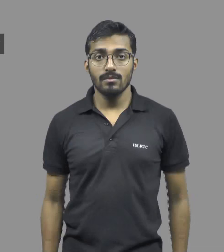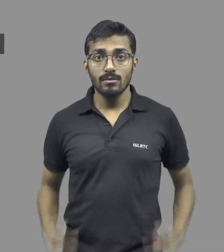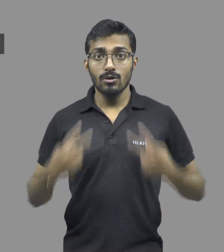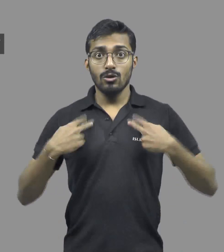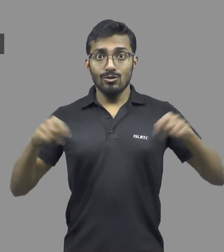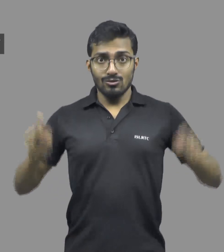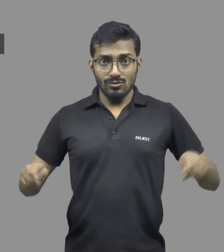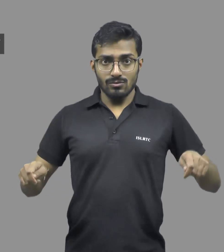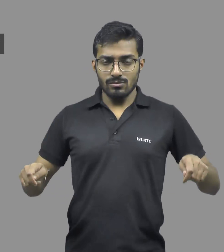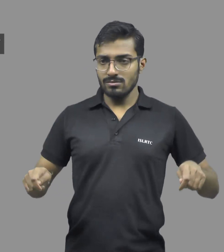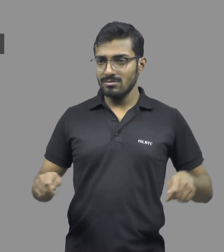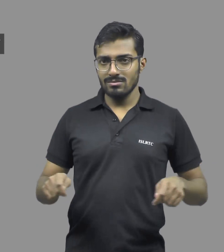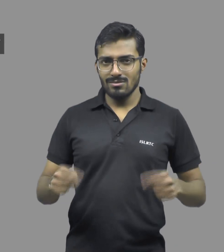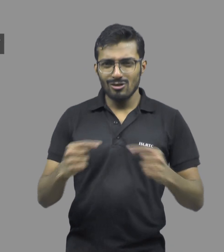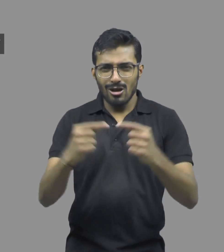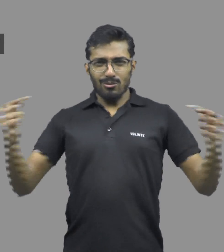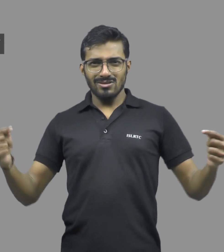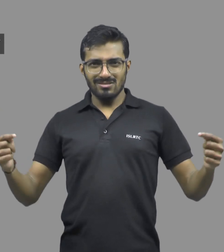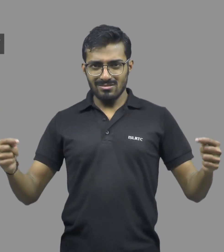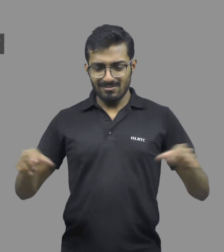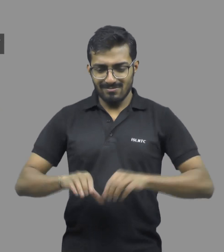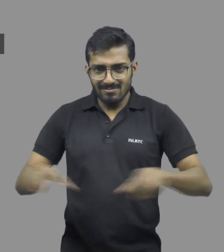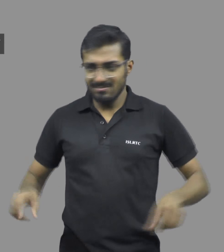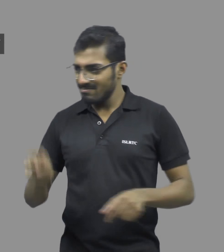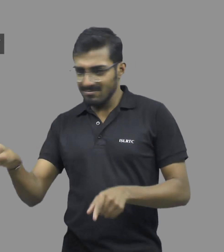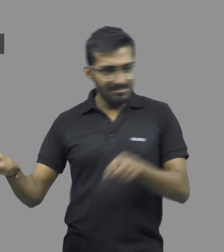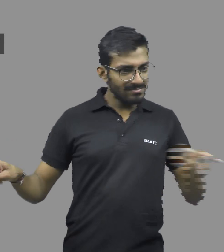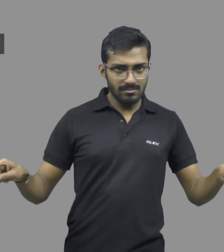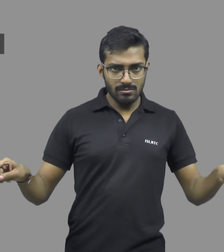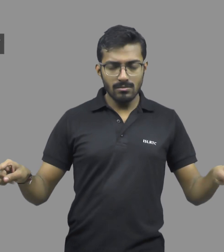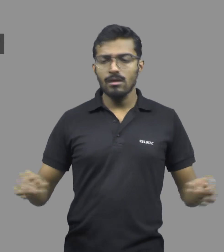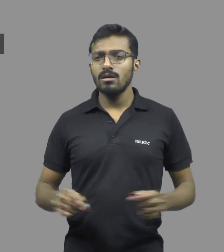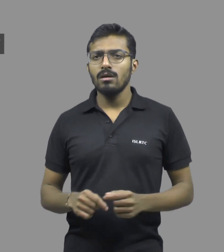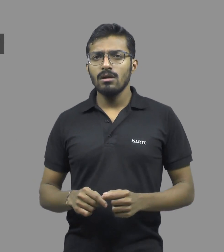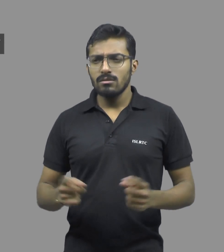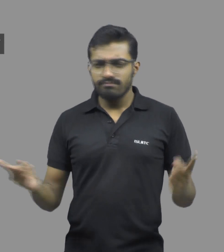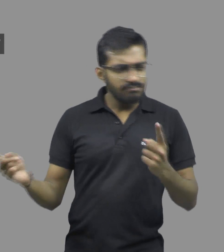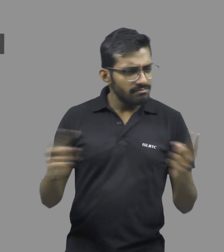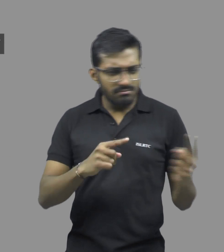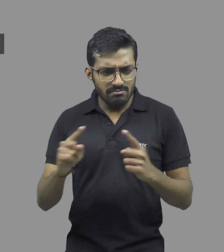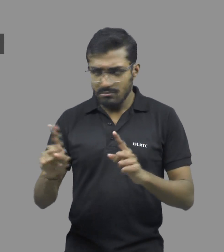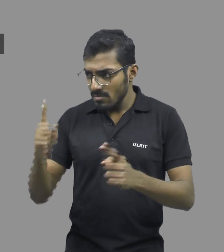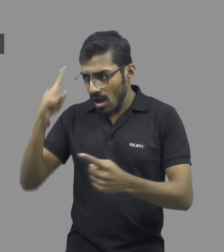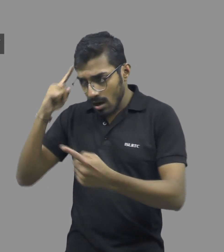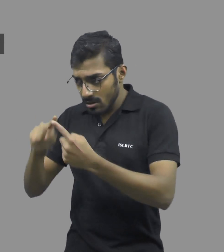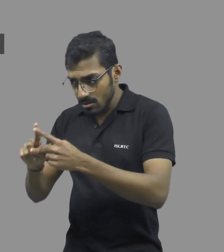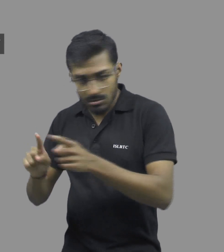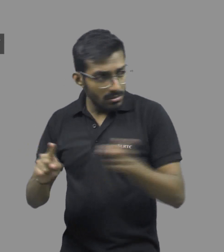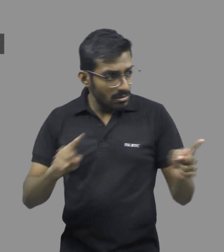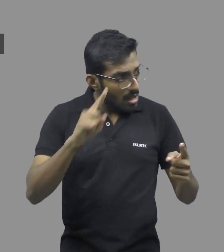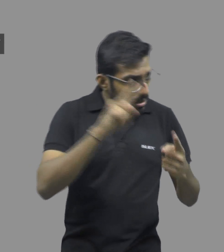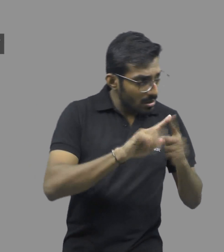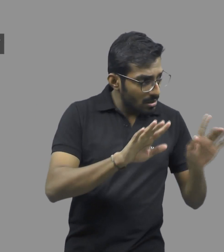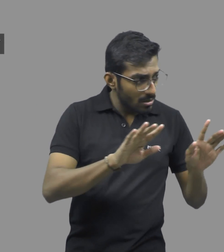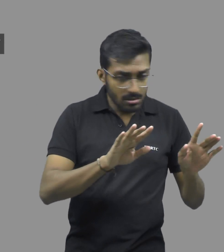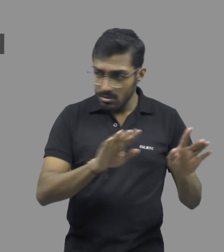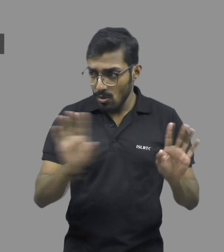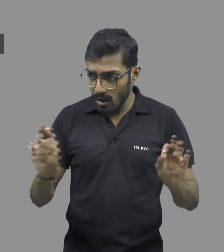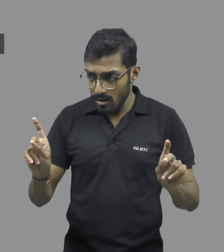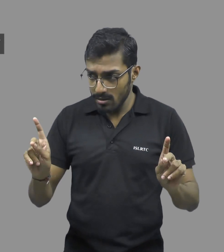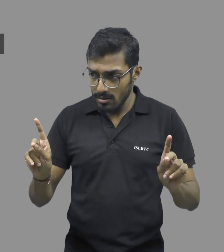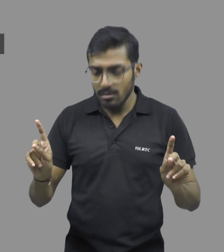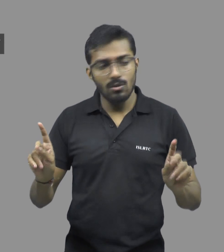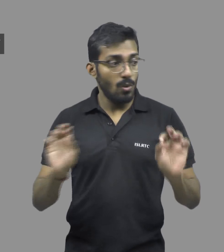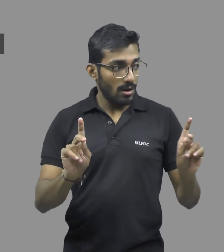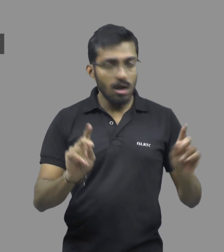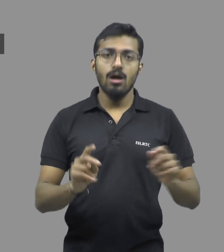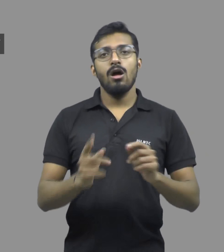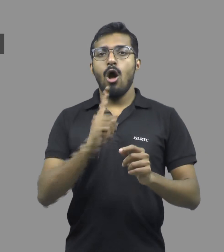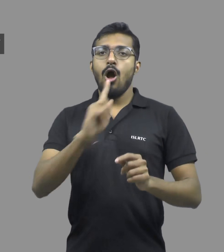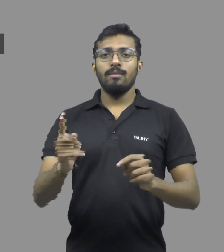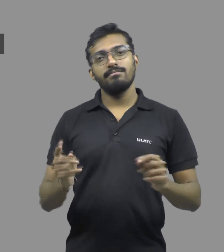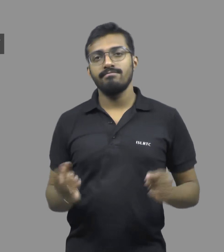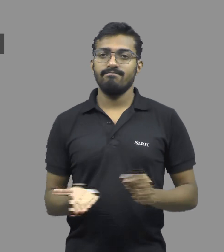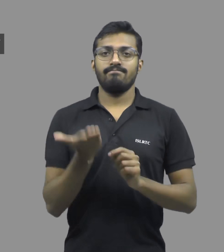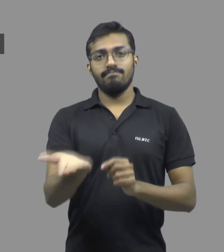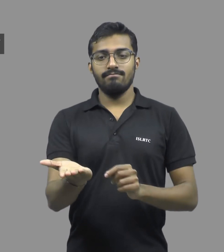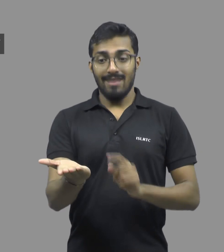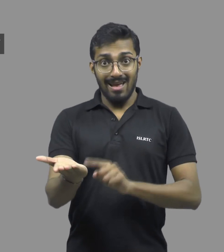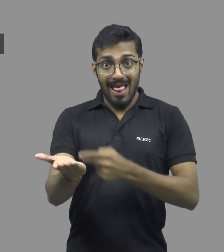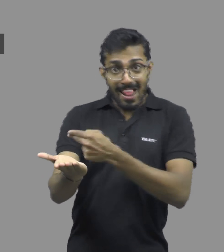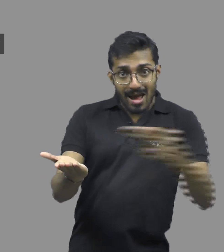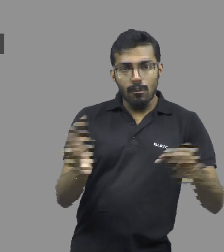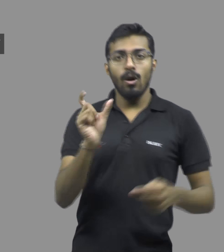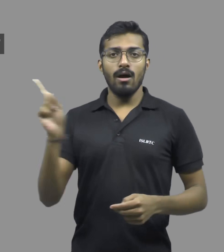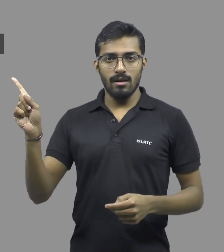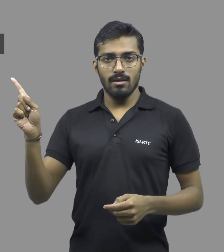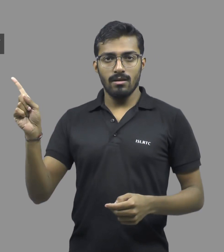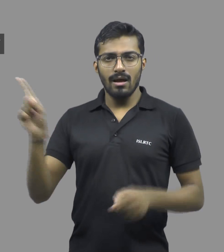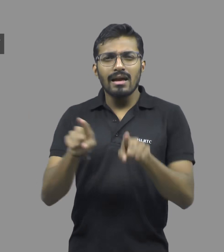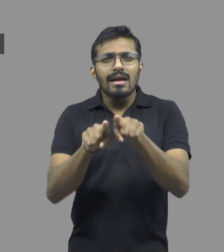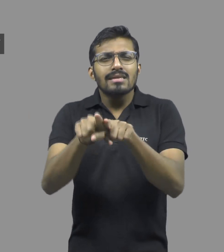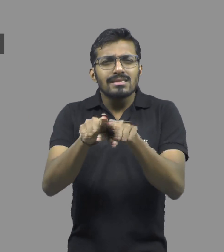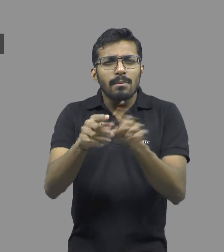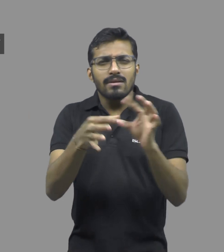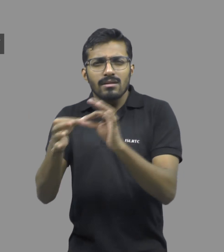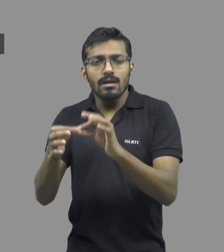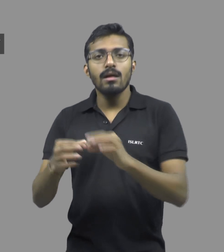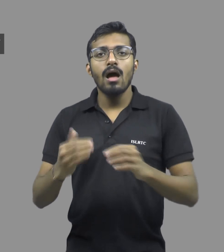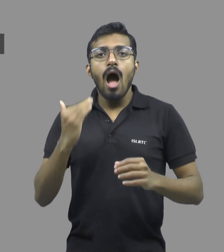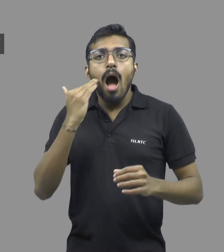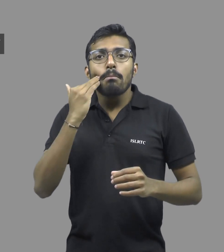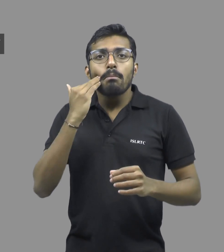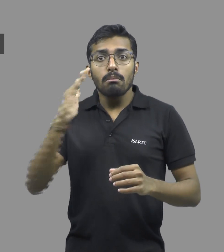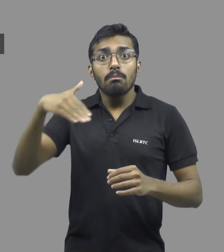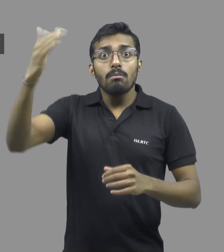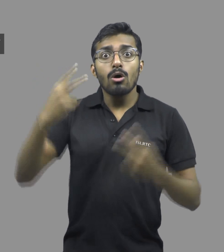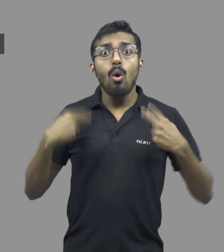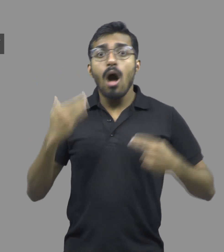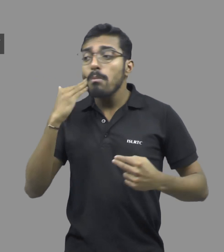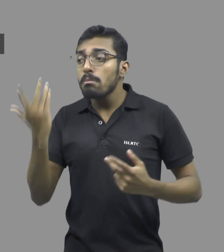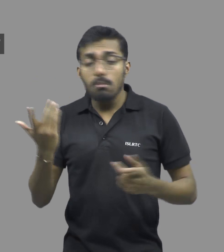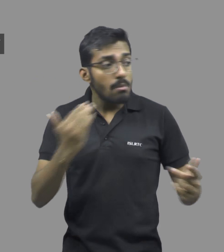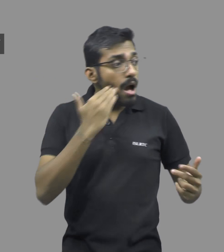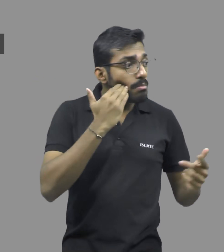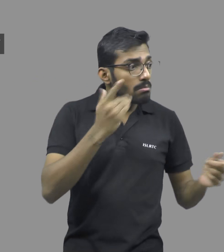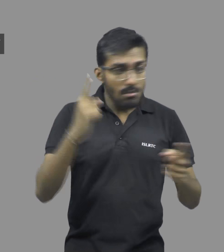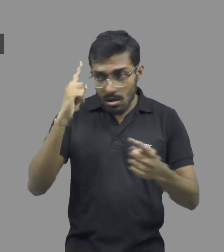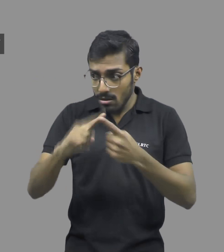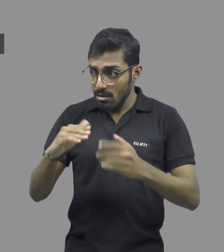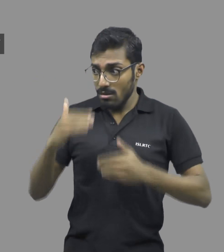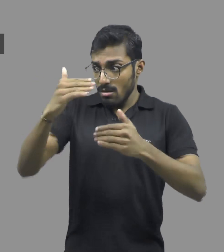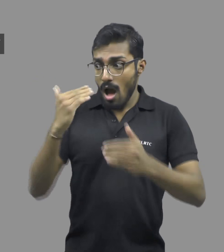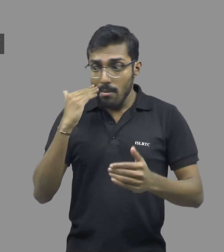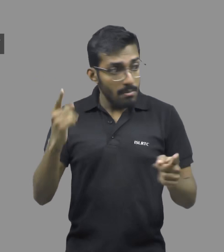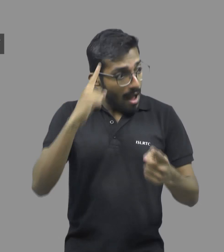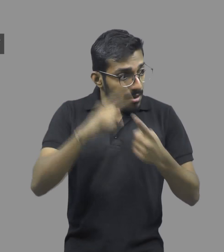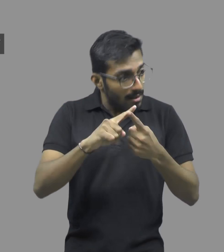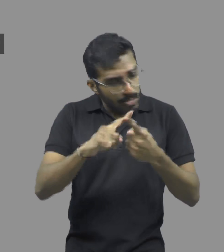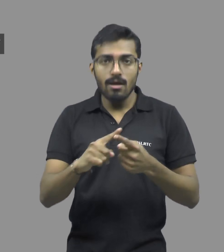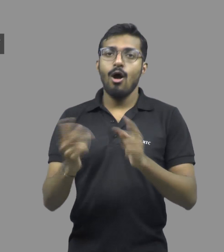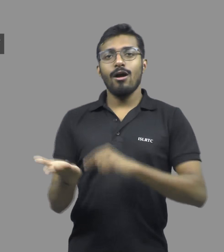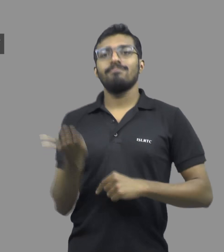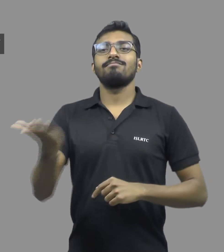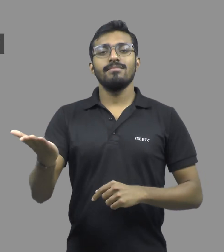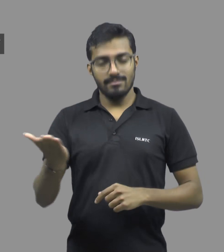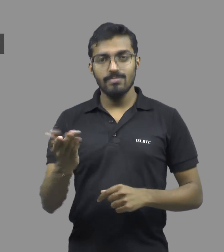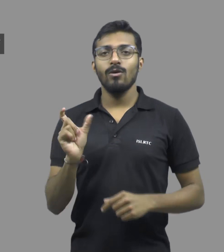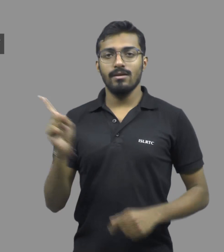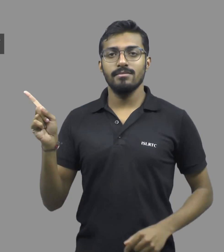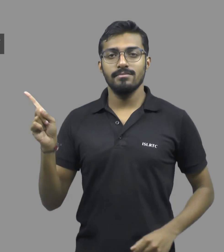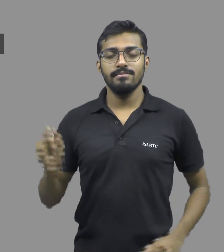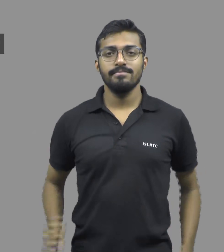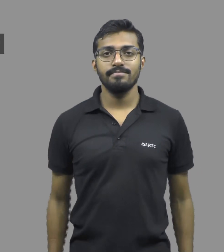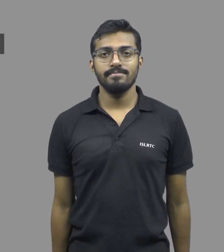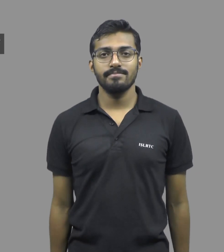Consent order